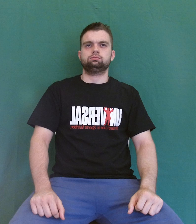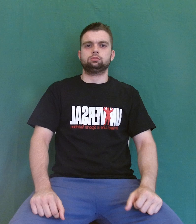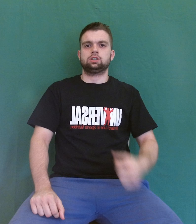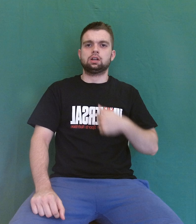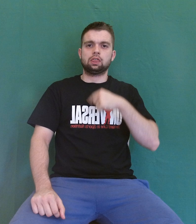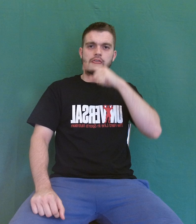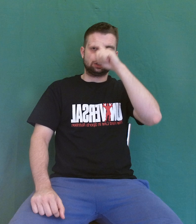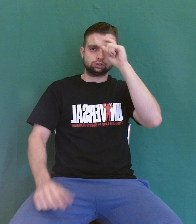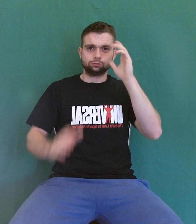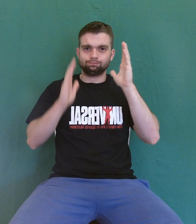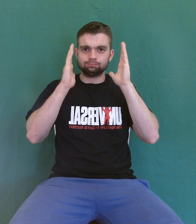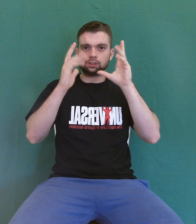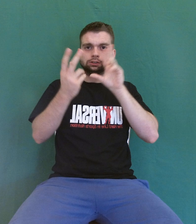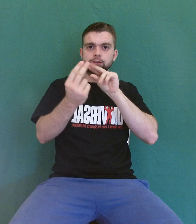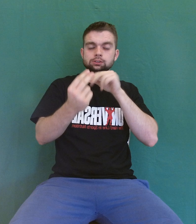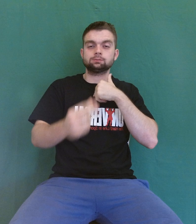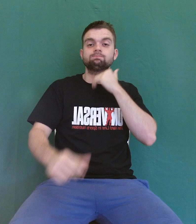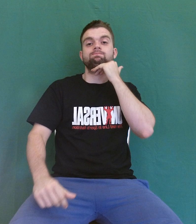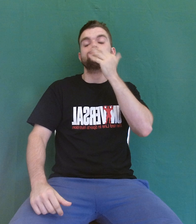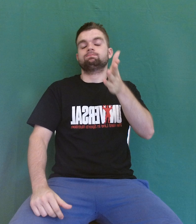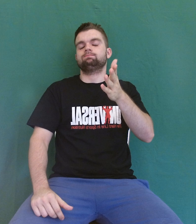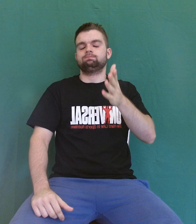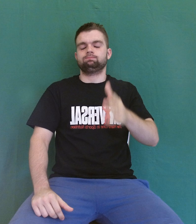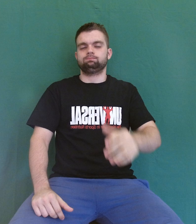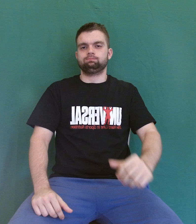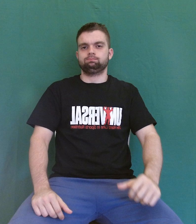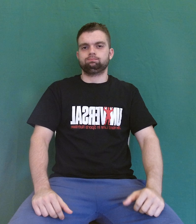ΕΓΩ ΔΥΣΚΟΛΑ ΠΡΟΣΕΧΩ ΣΥΖΗΤΗΣΗ ΔΕΝ ΜΠΟΡΩ